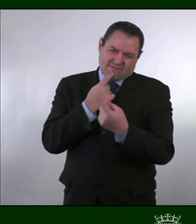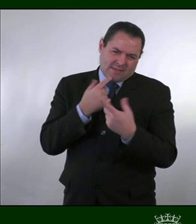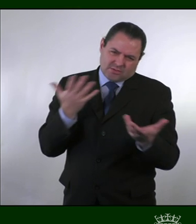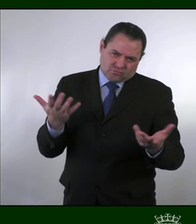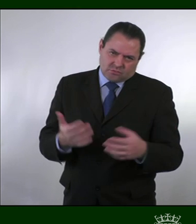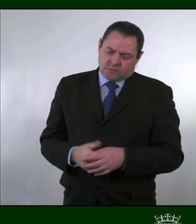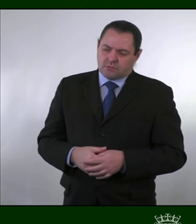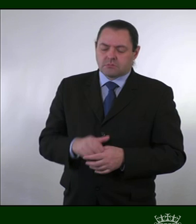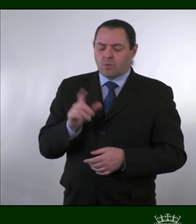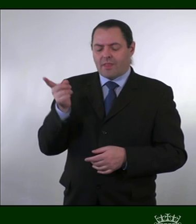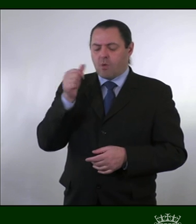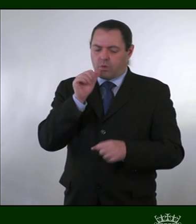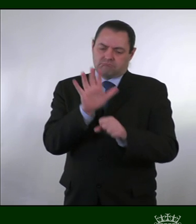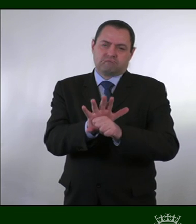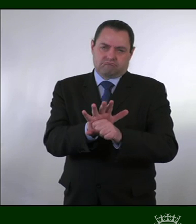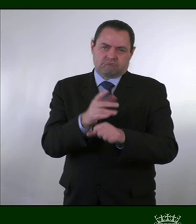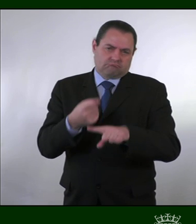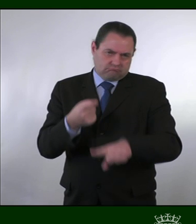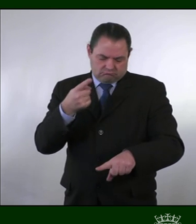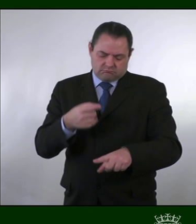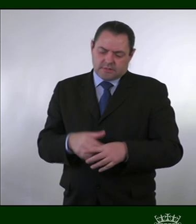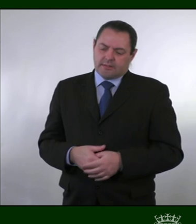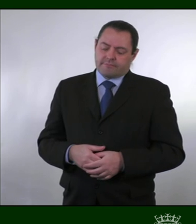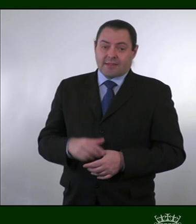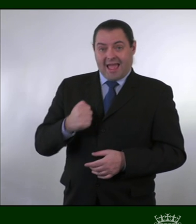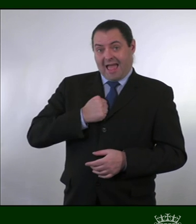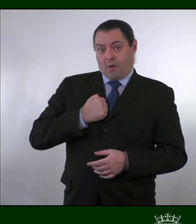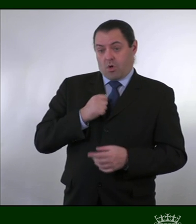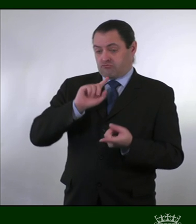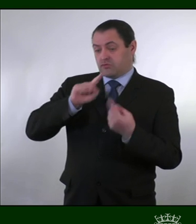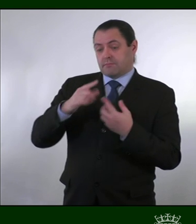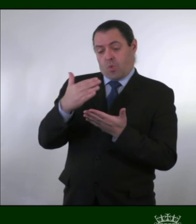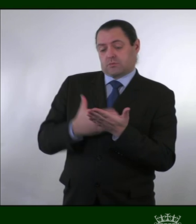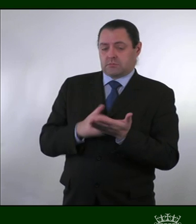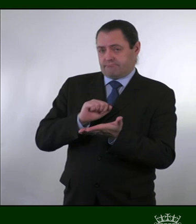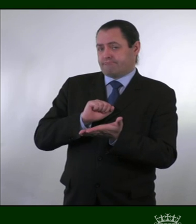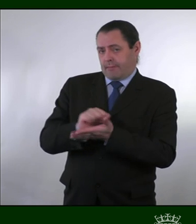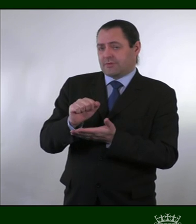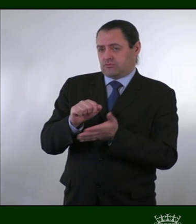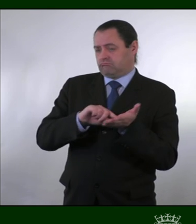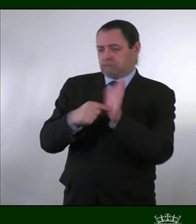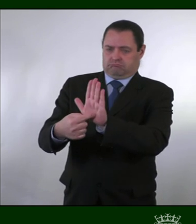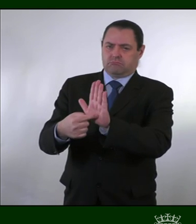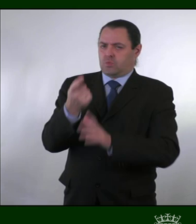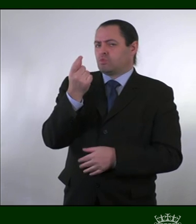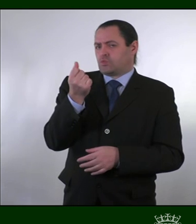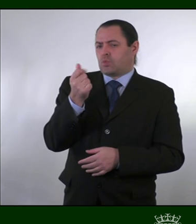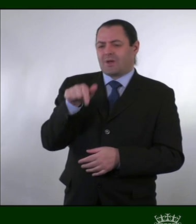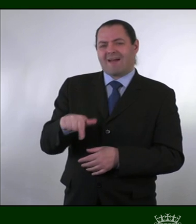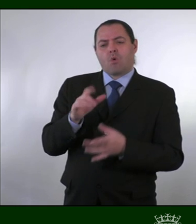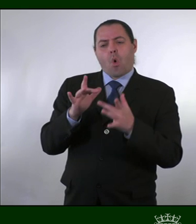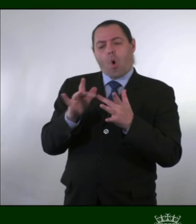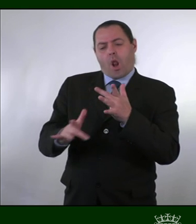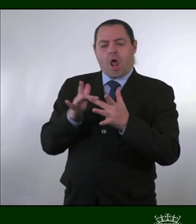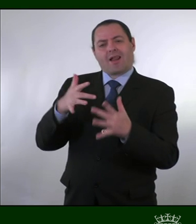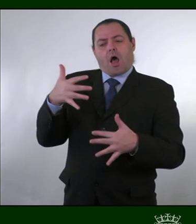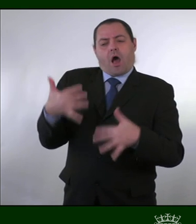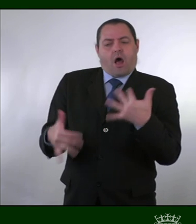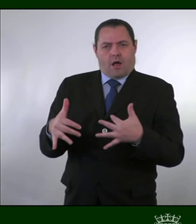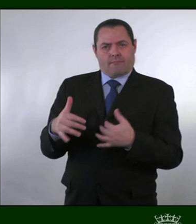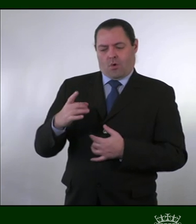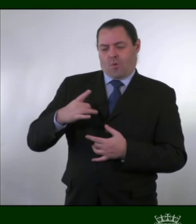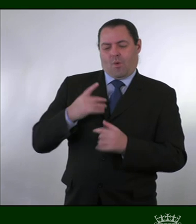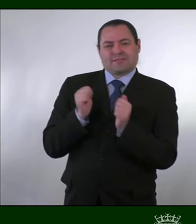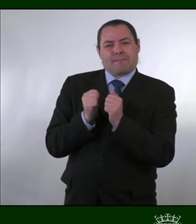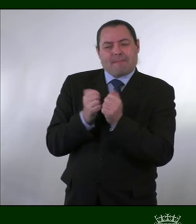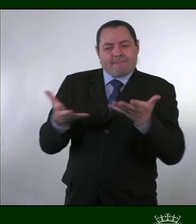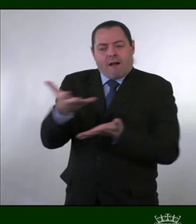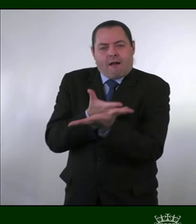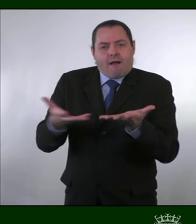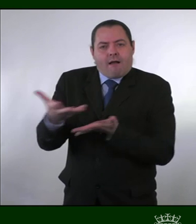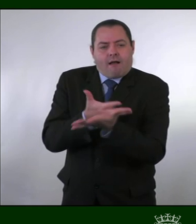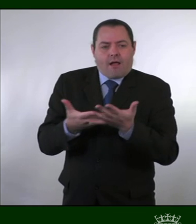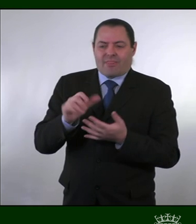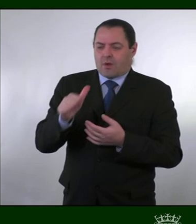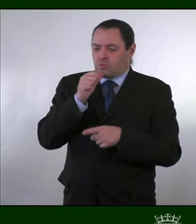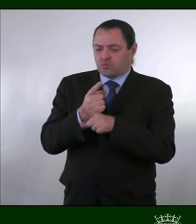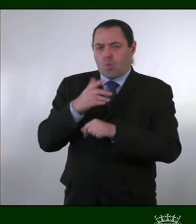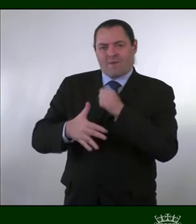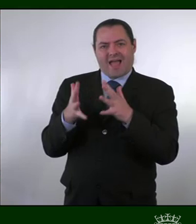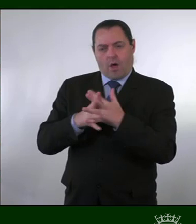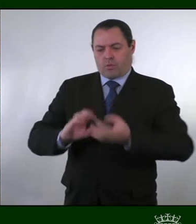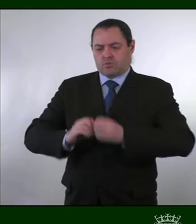We are going to publish our response shortly to the online harms White Paper consultation and will be setting out our plans for legislation.